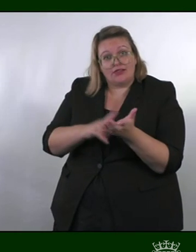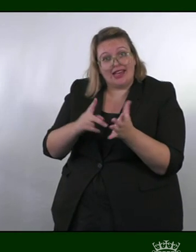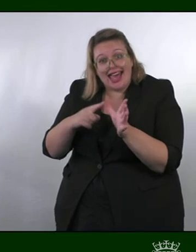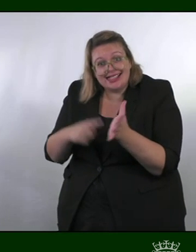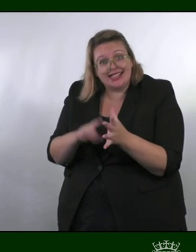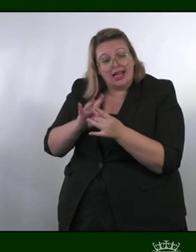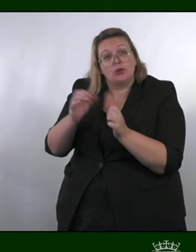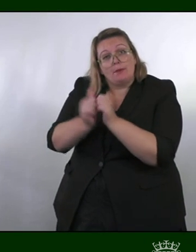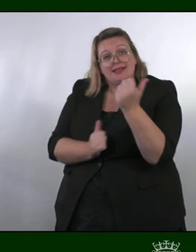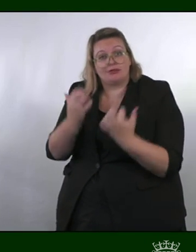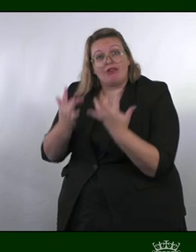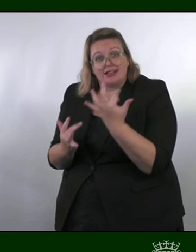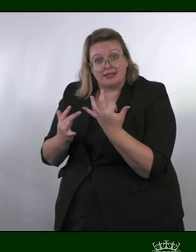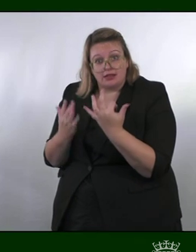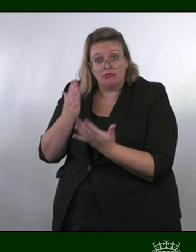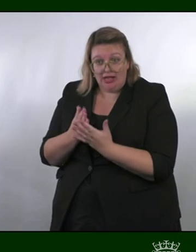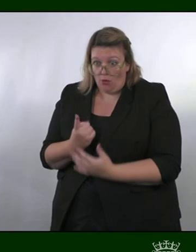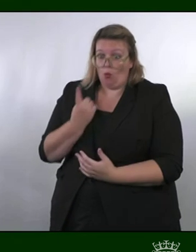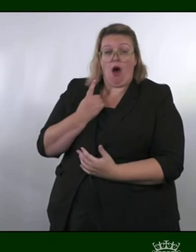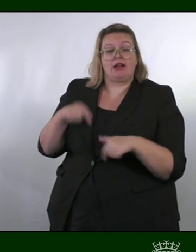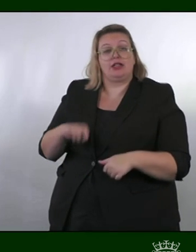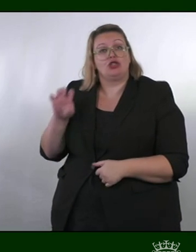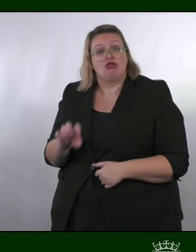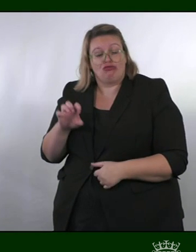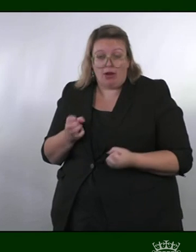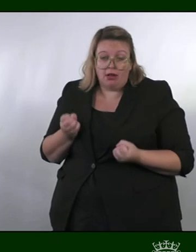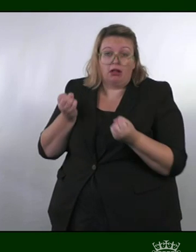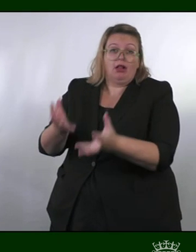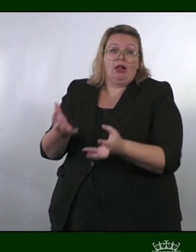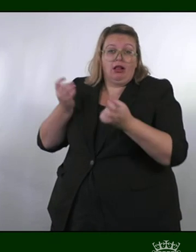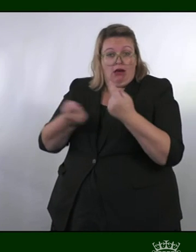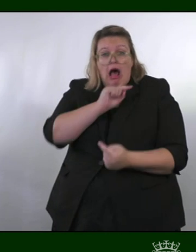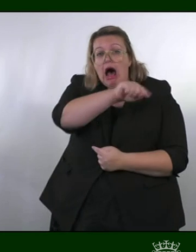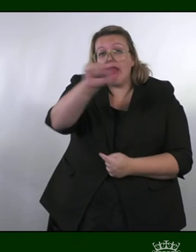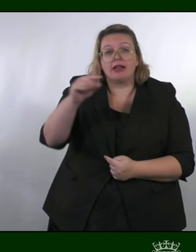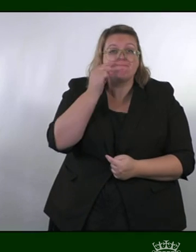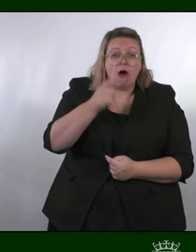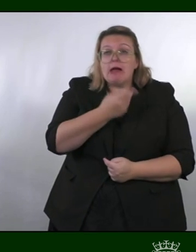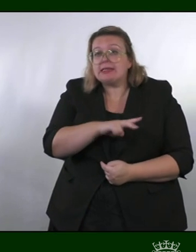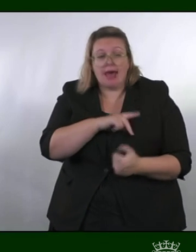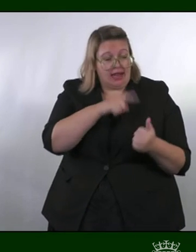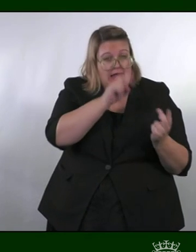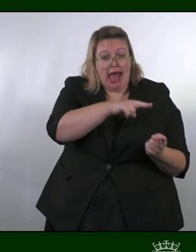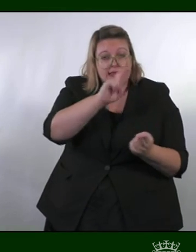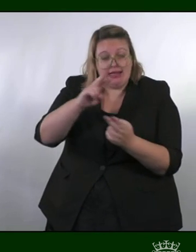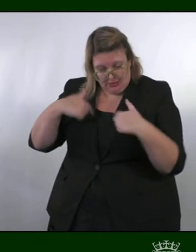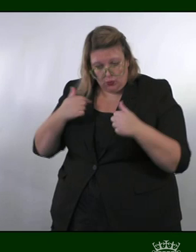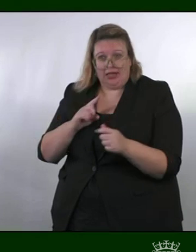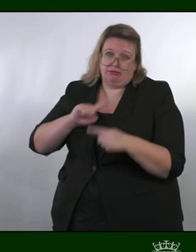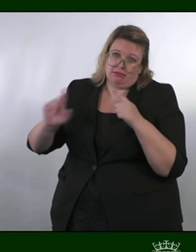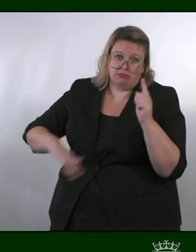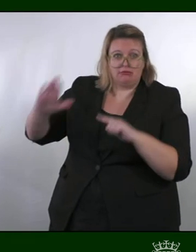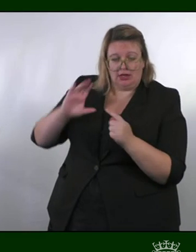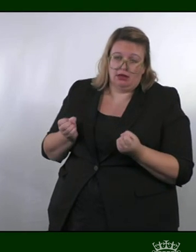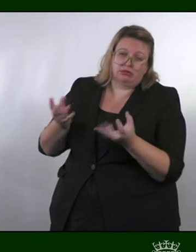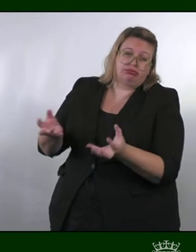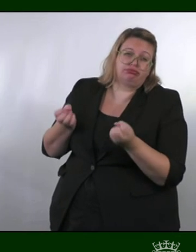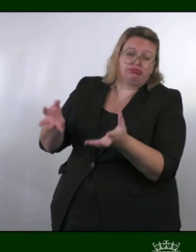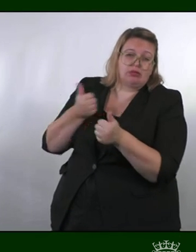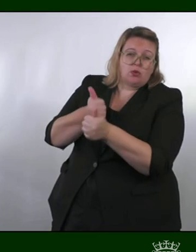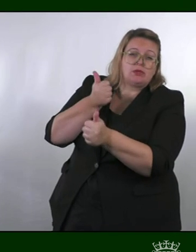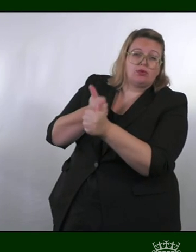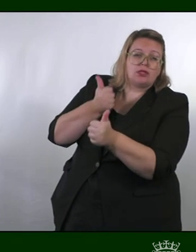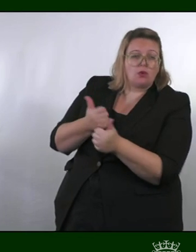There is no other country in Europe where so much support and so much help has been given to the population to get through this crisis, and we will continue to do that.